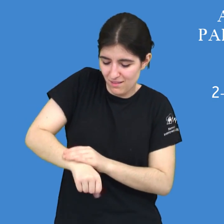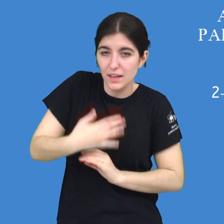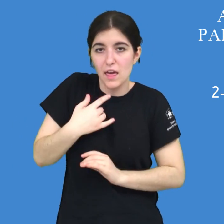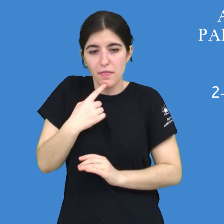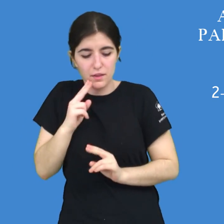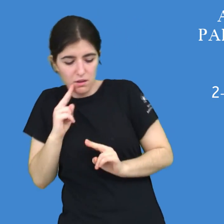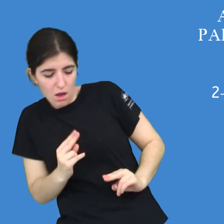querer decir